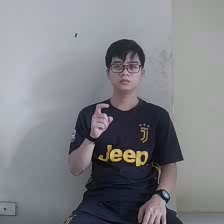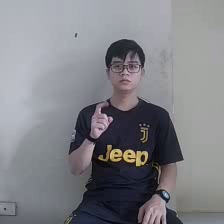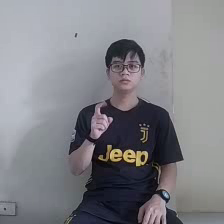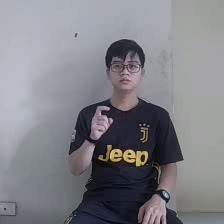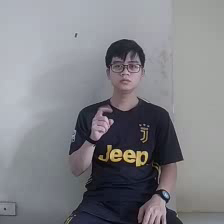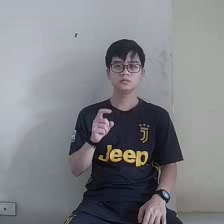Đâu